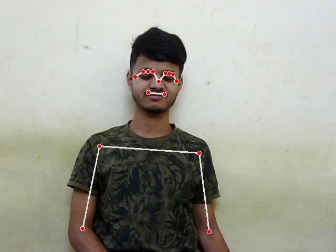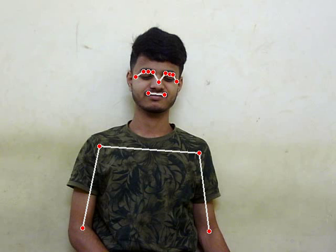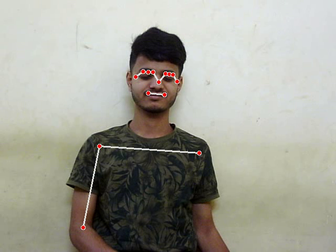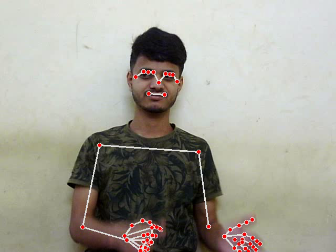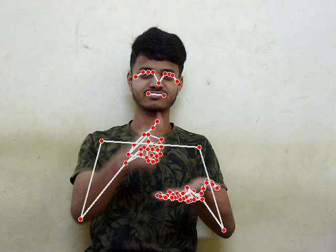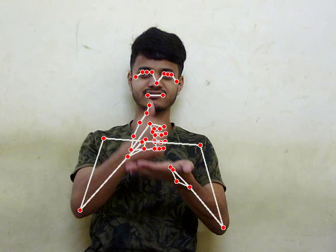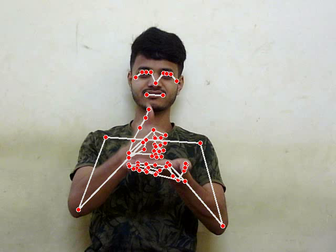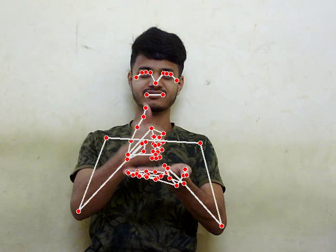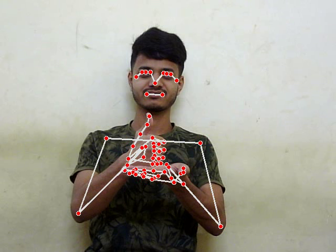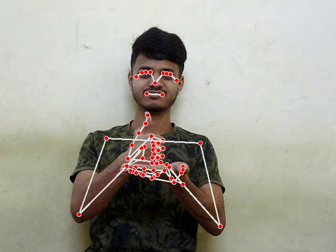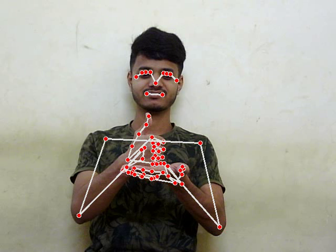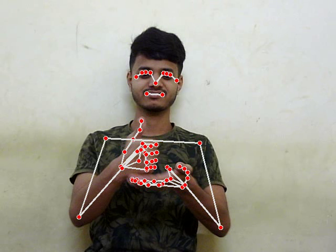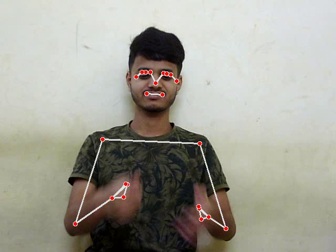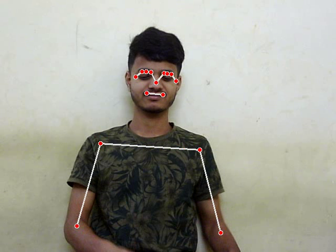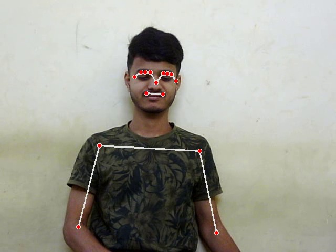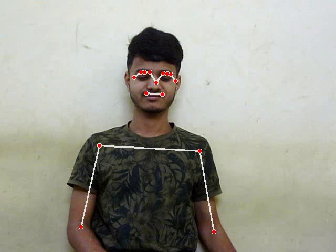help